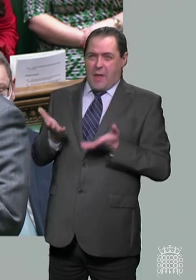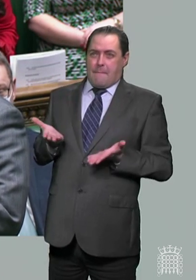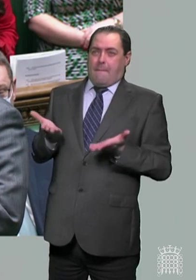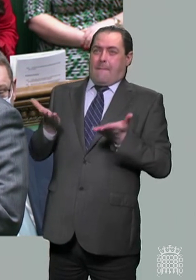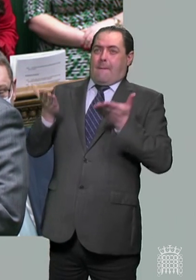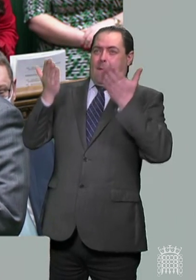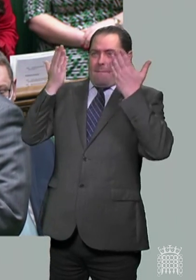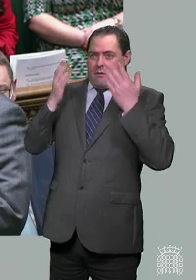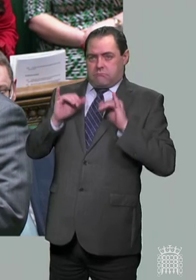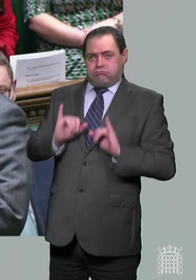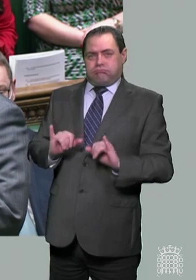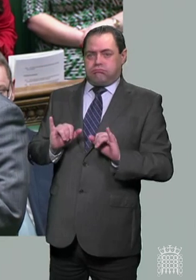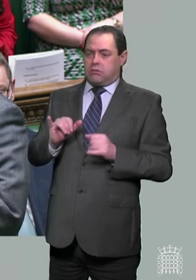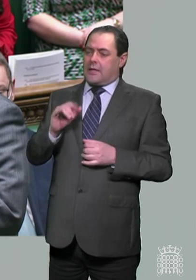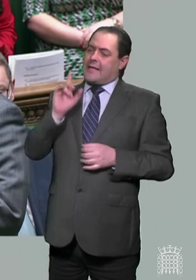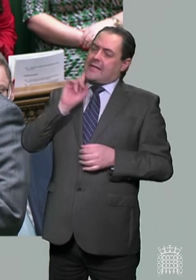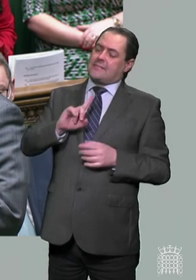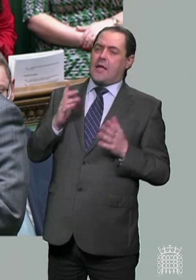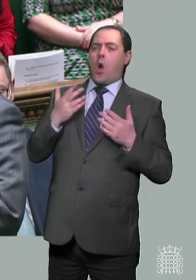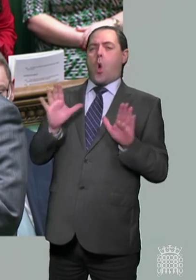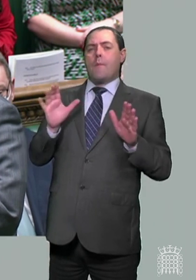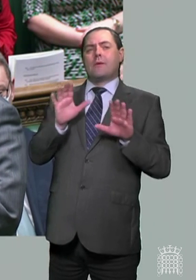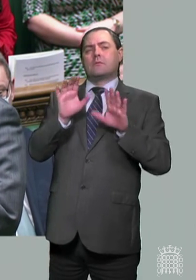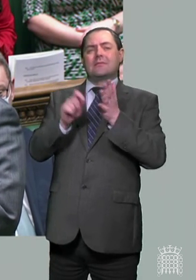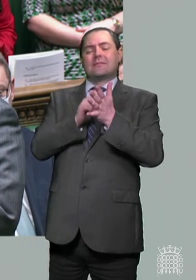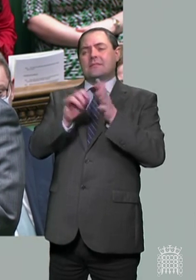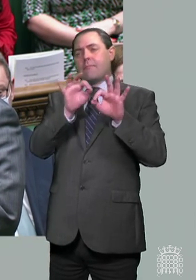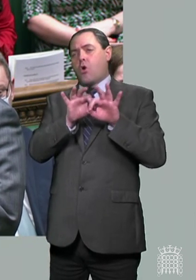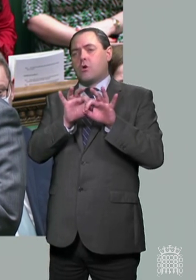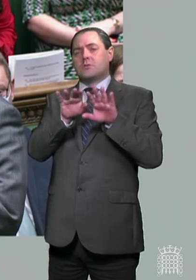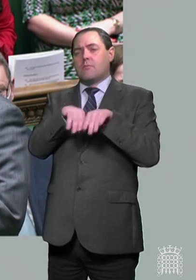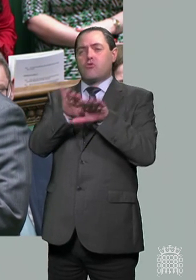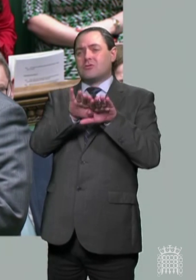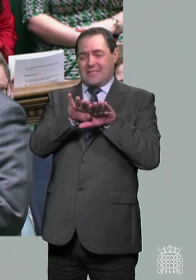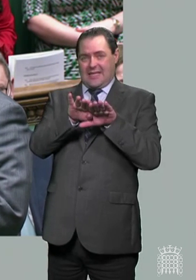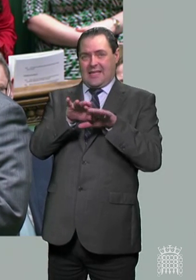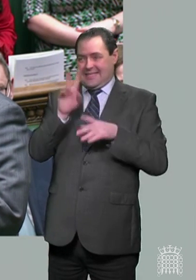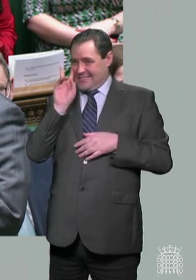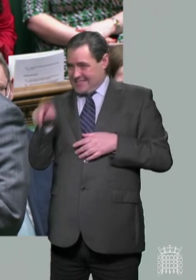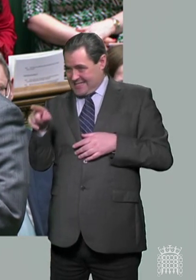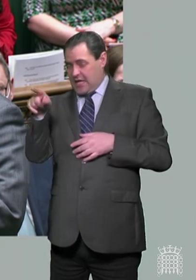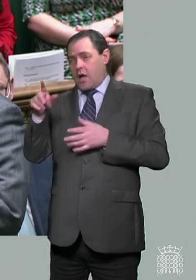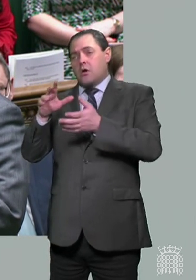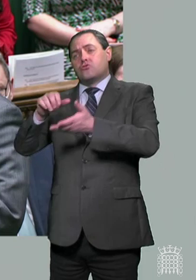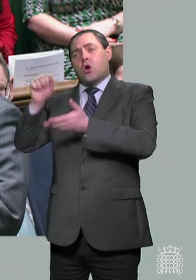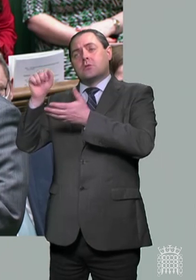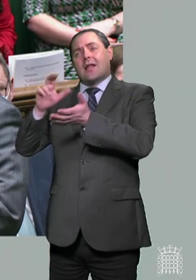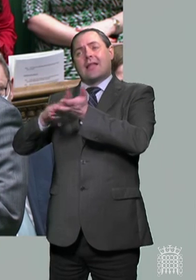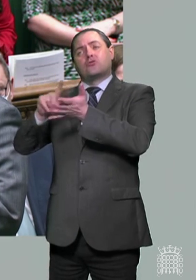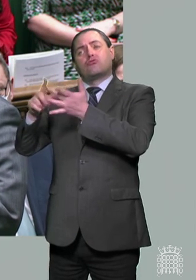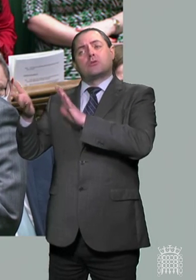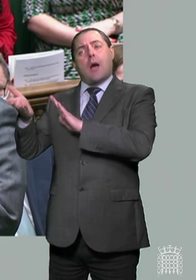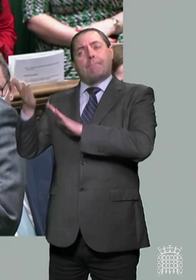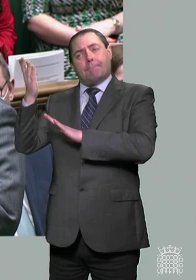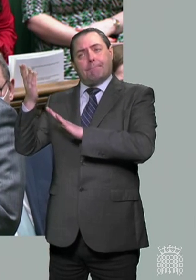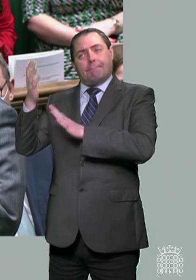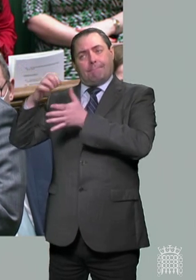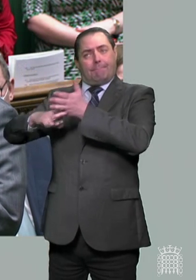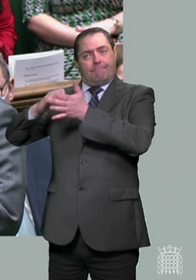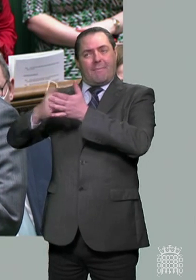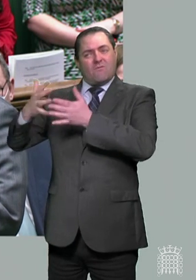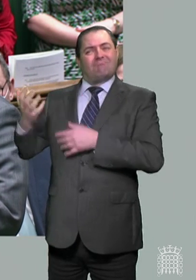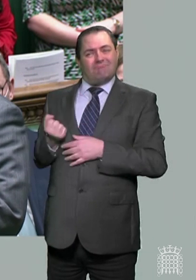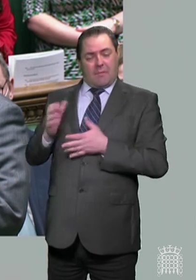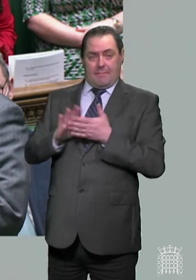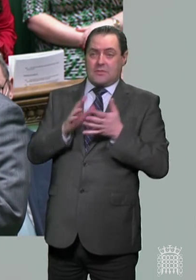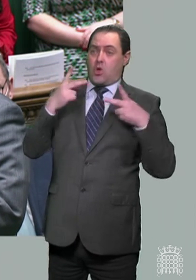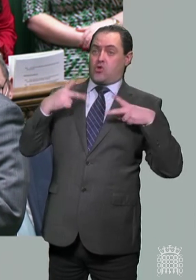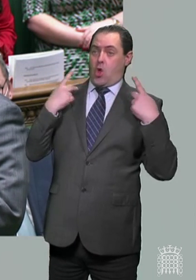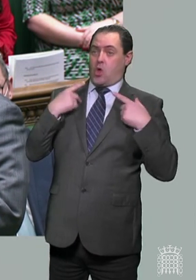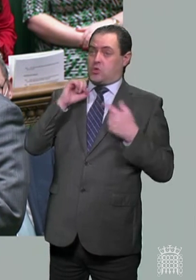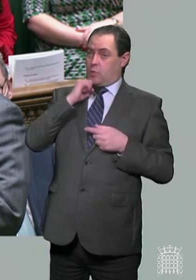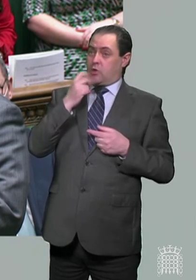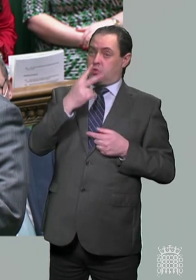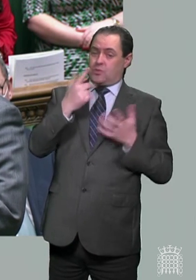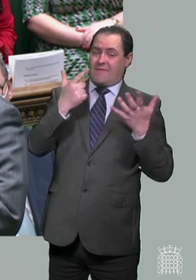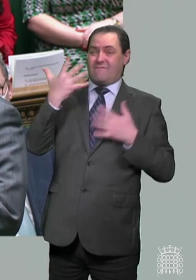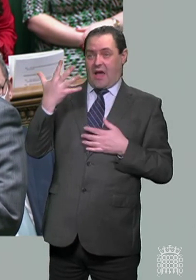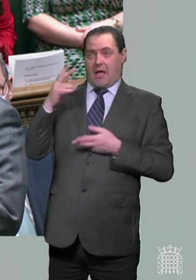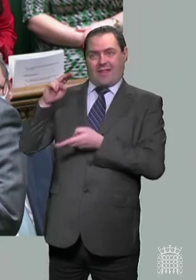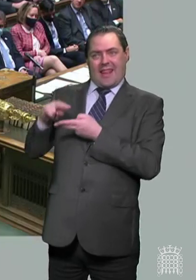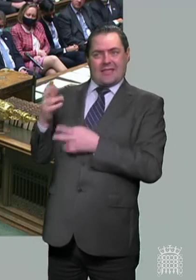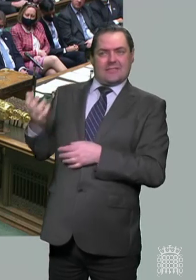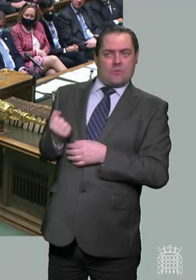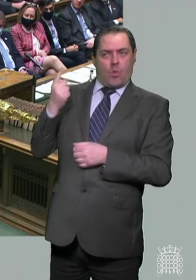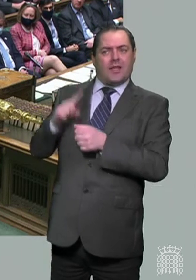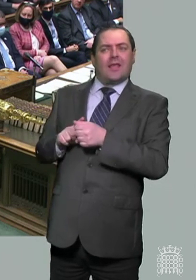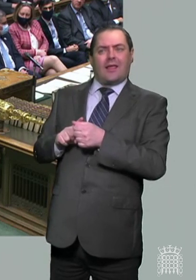Yesterday, openDemocracy found that as a direct result of the Chancellor’s national insurance hike nurses will, on average, take a £275-a-year pay cut in April.